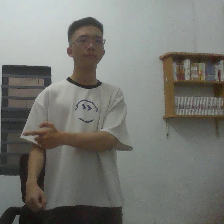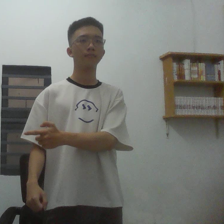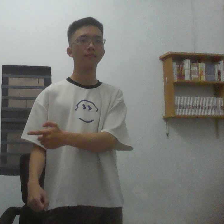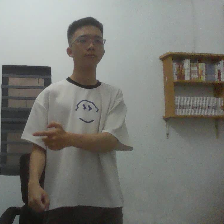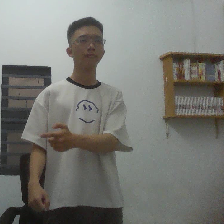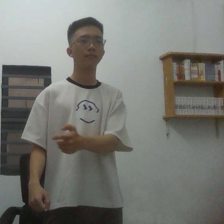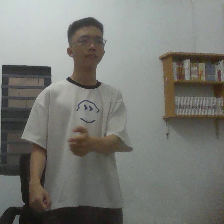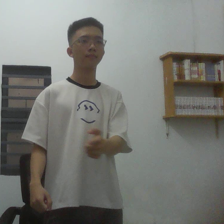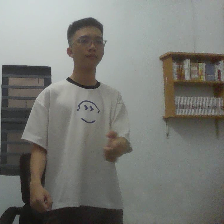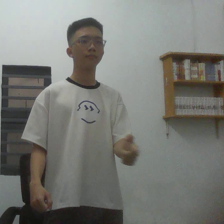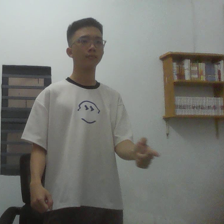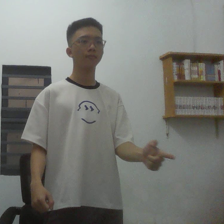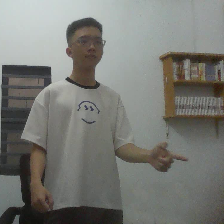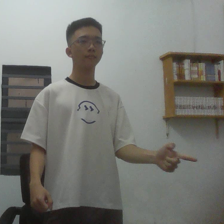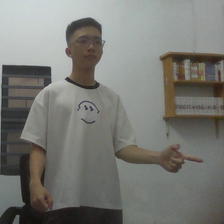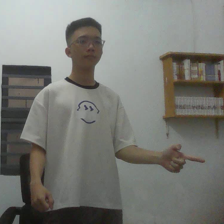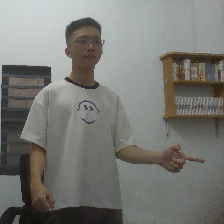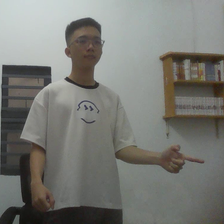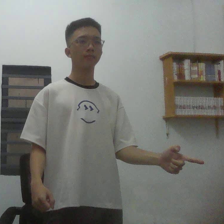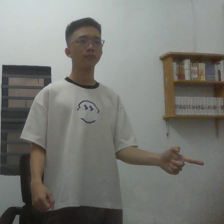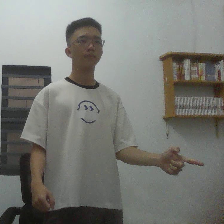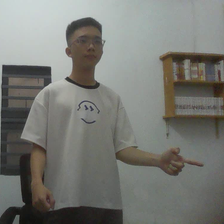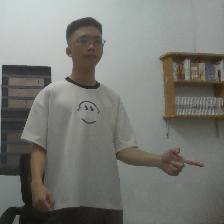cac ban